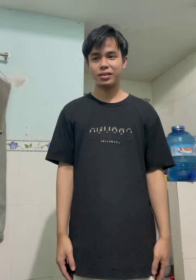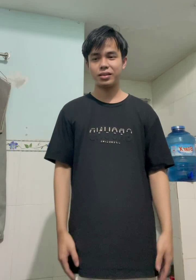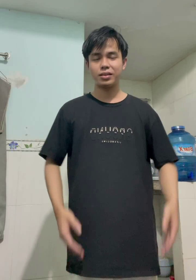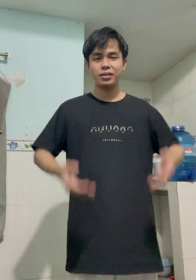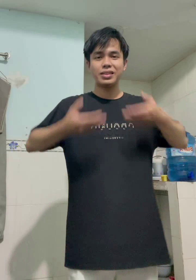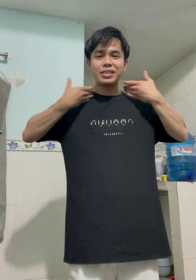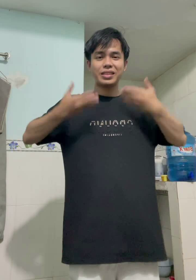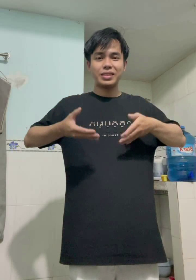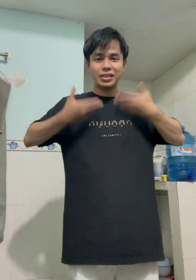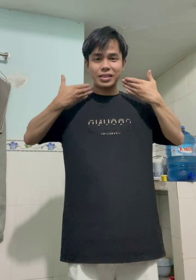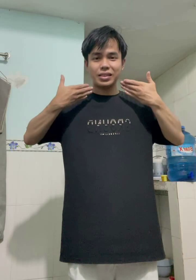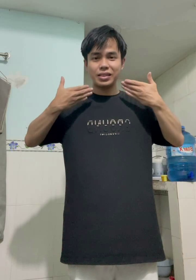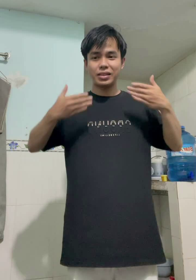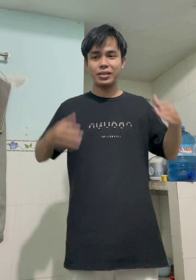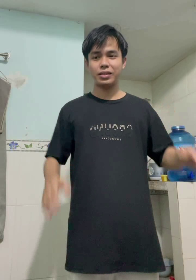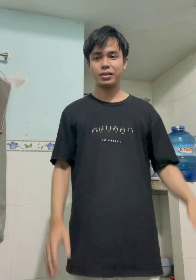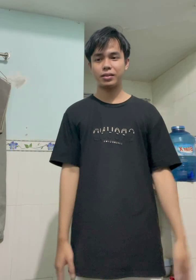vui ve